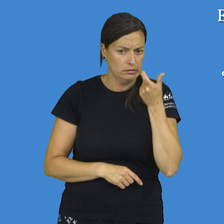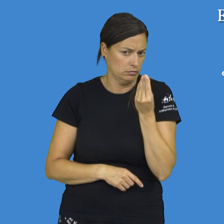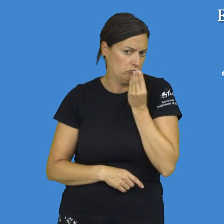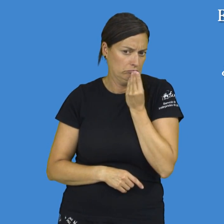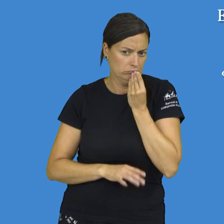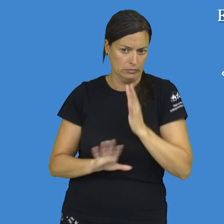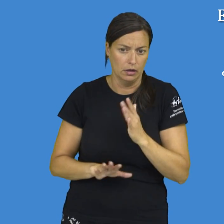comer